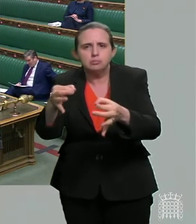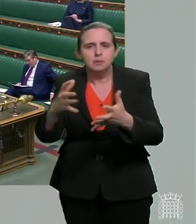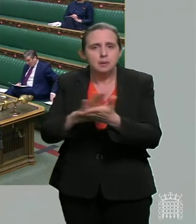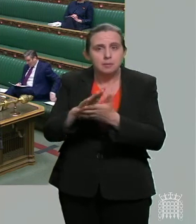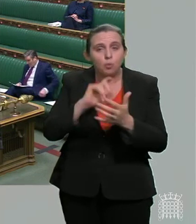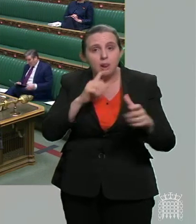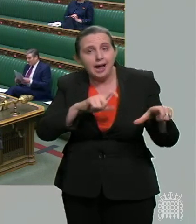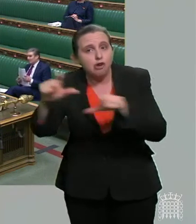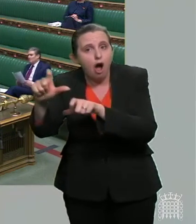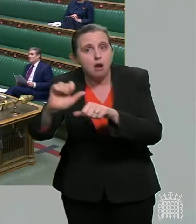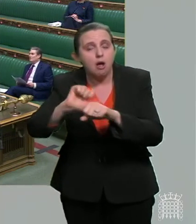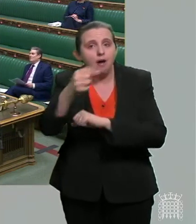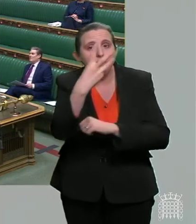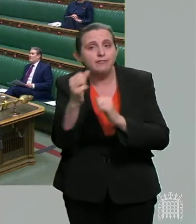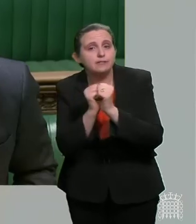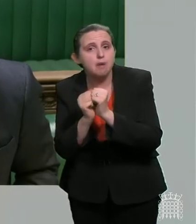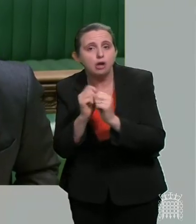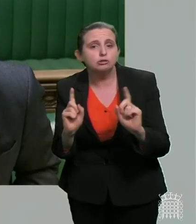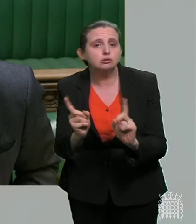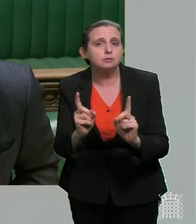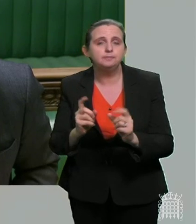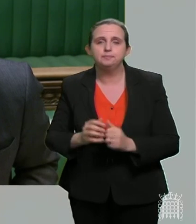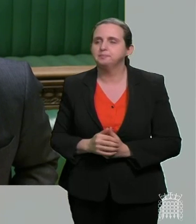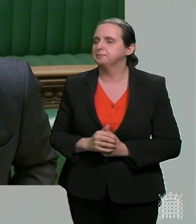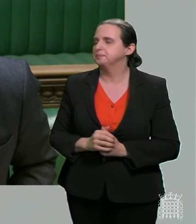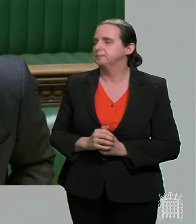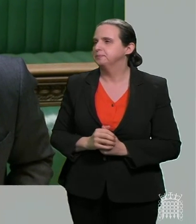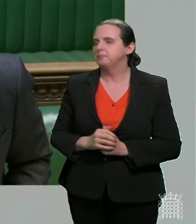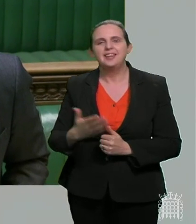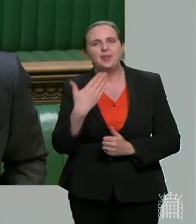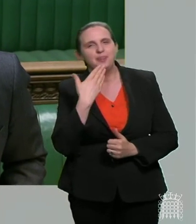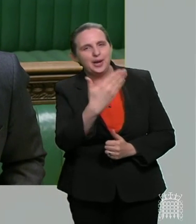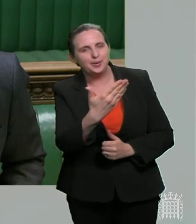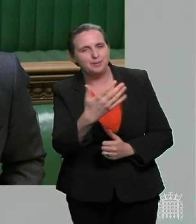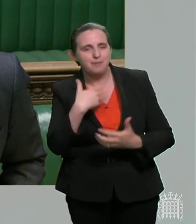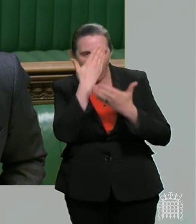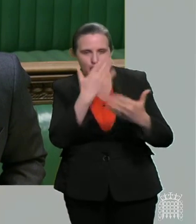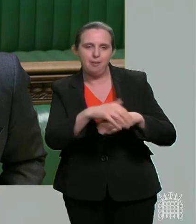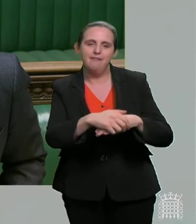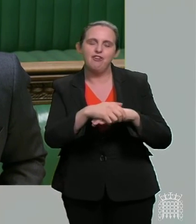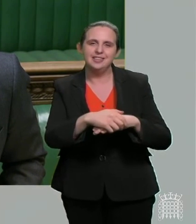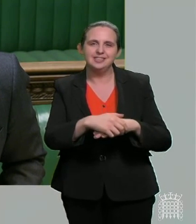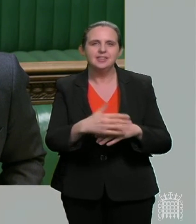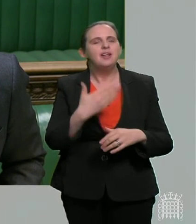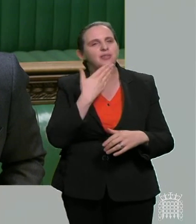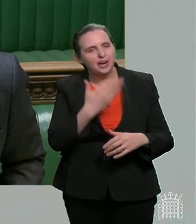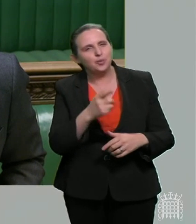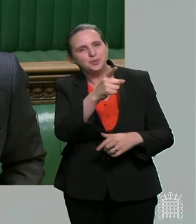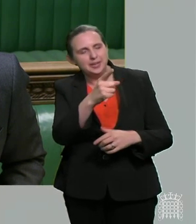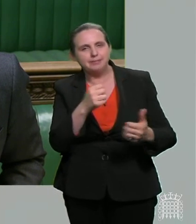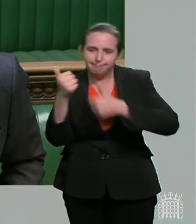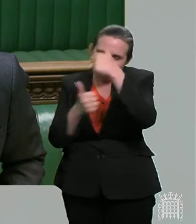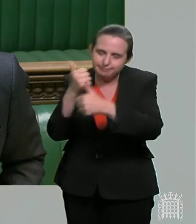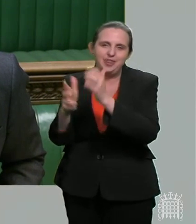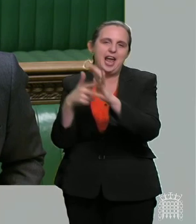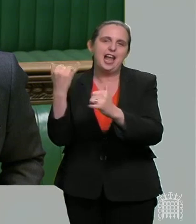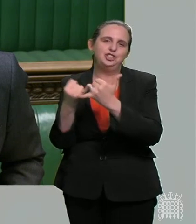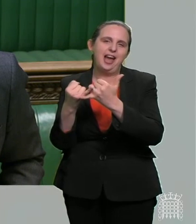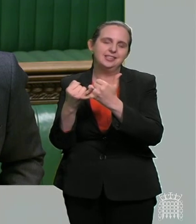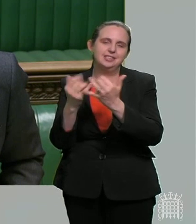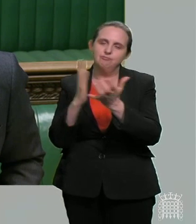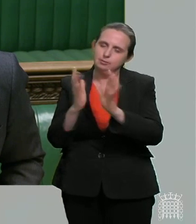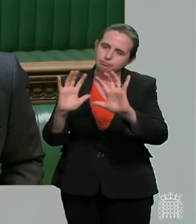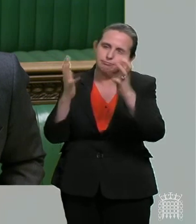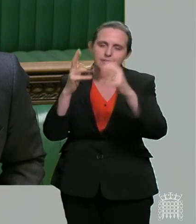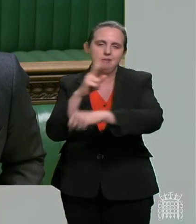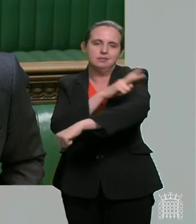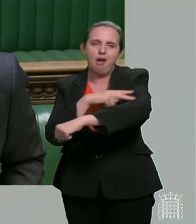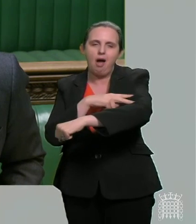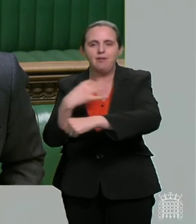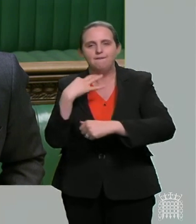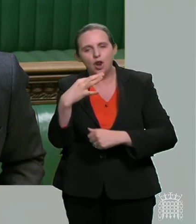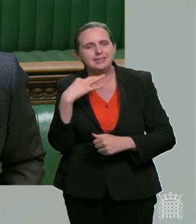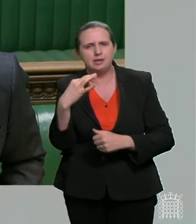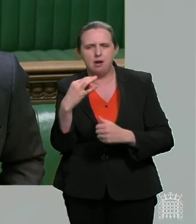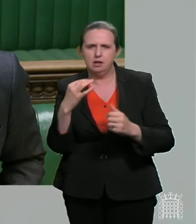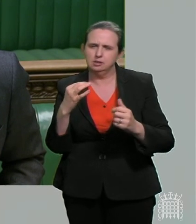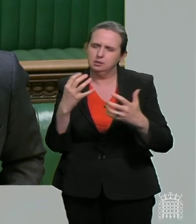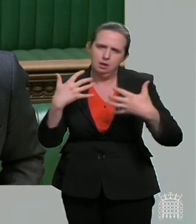I am glad to hear the right honourable and learned Gentleman join in the praise of the vaccine roll-out, which is indeed a tribute to NHS staff, the Army, the volunteers and many, many others.